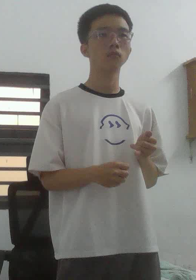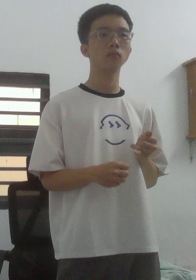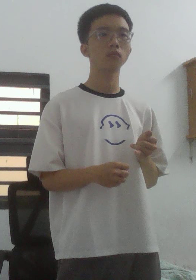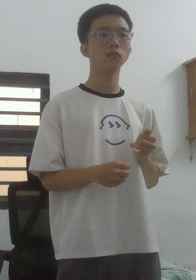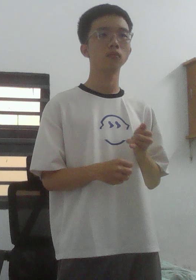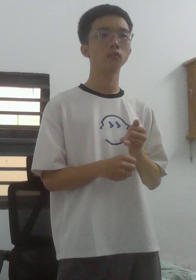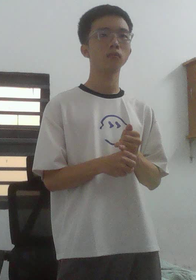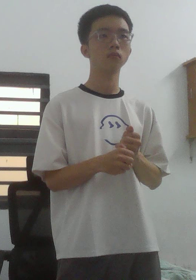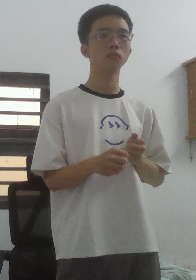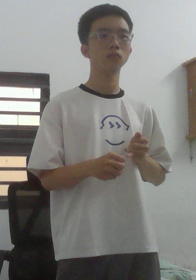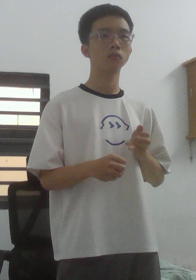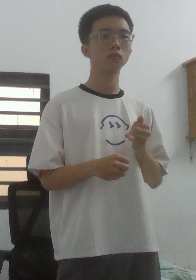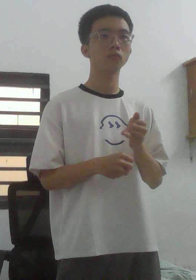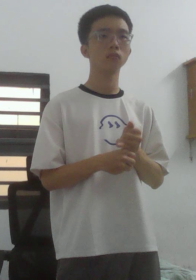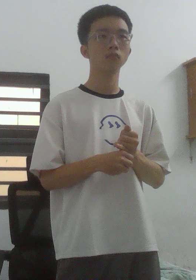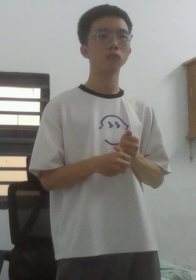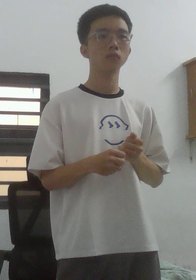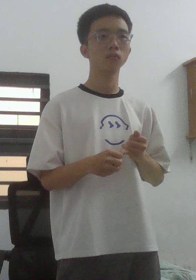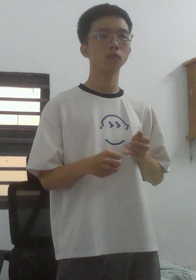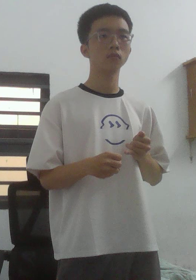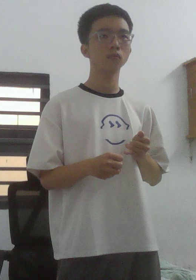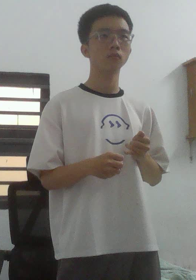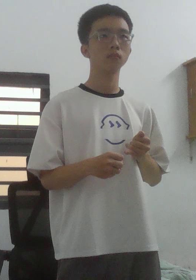cuoi nam